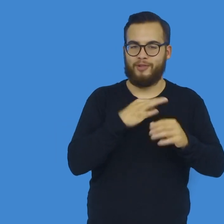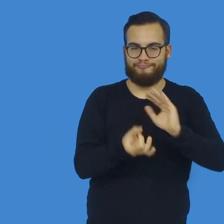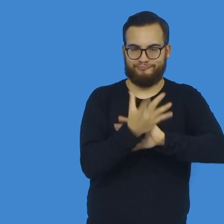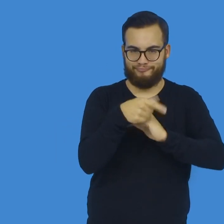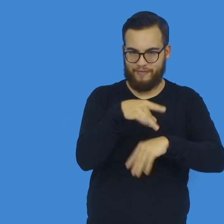crear